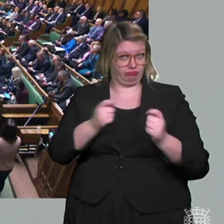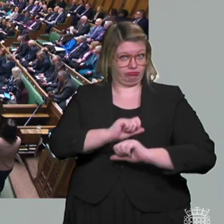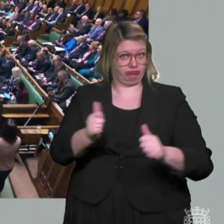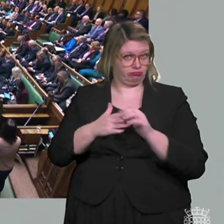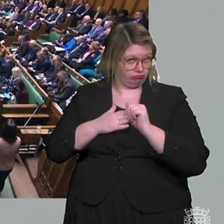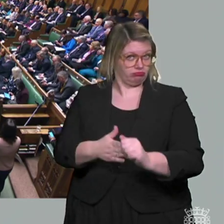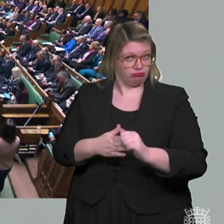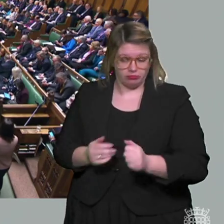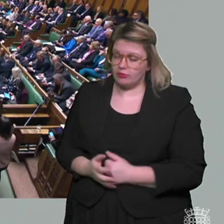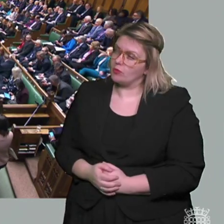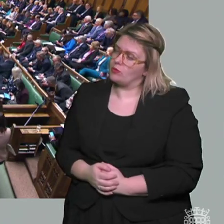I call the shadow Minister.